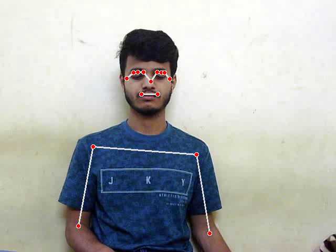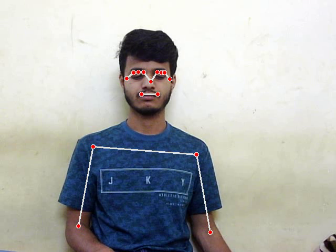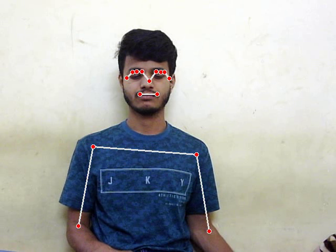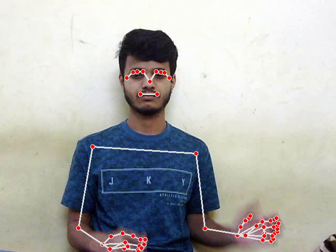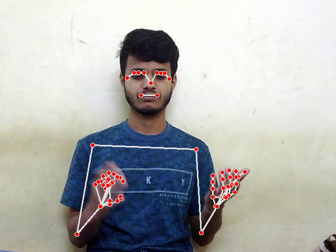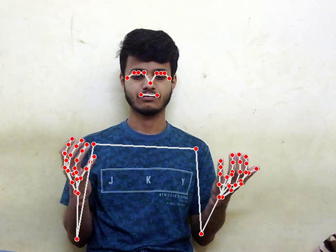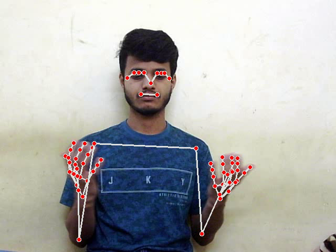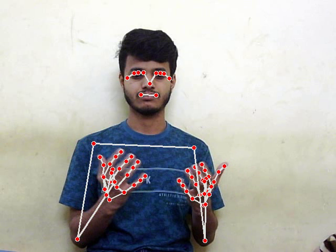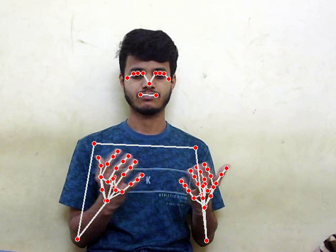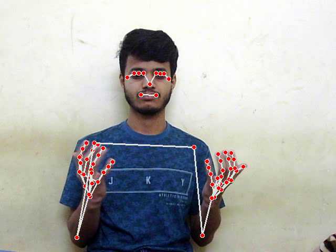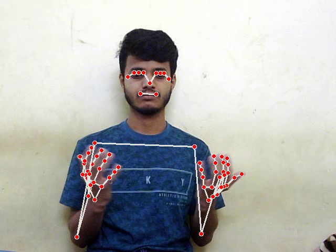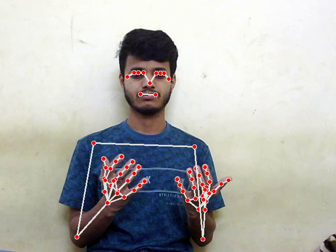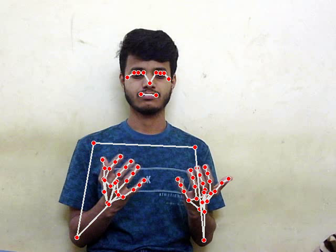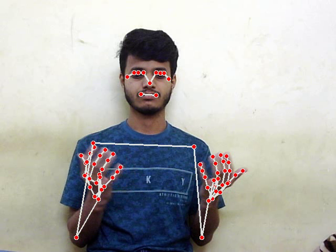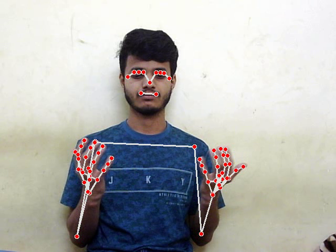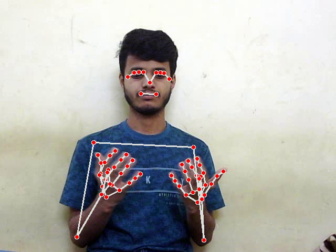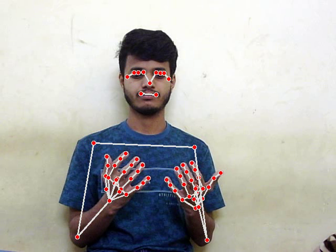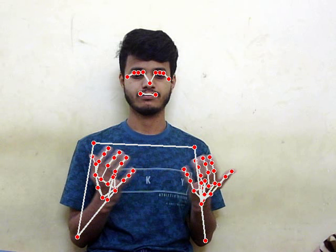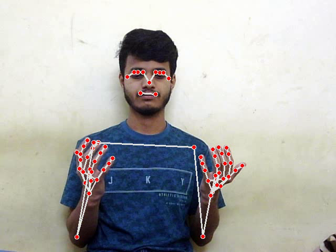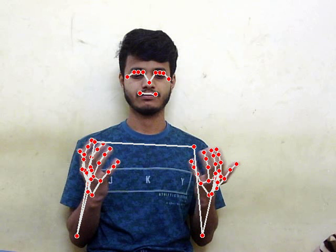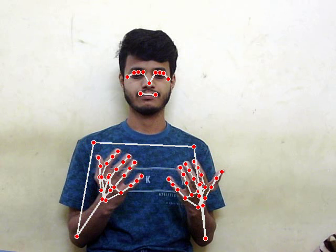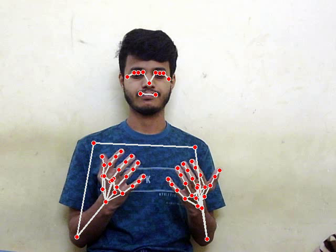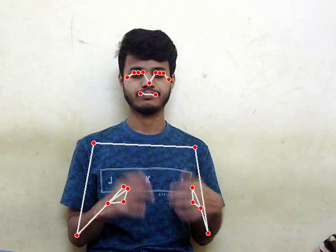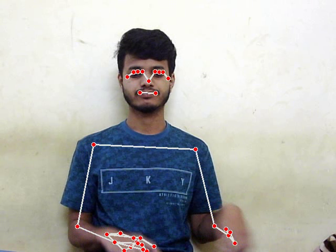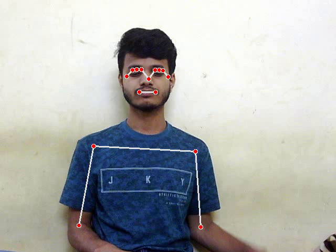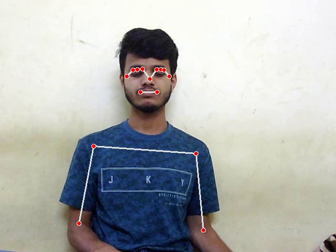what